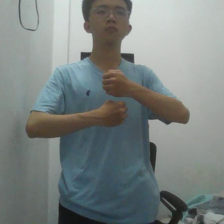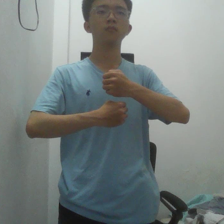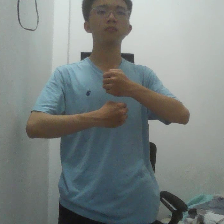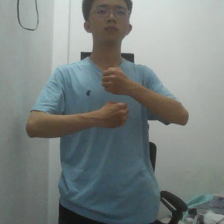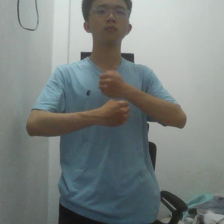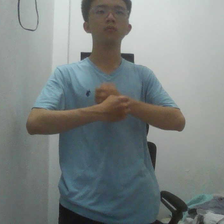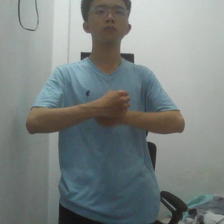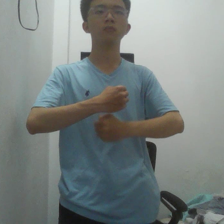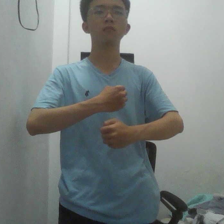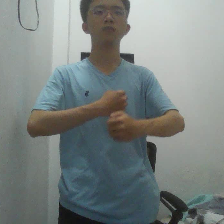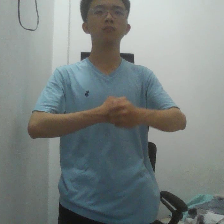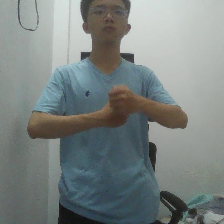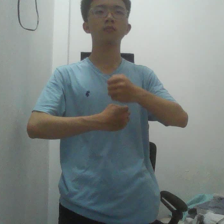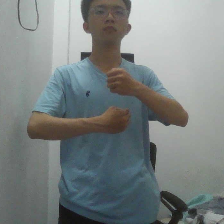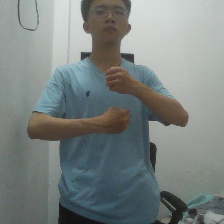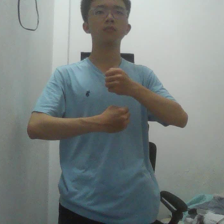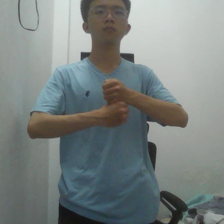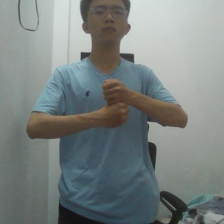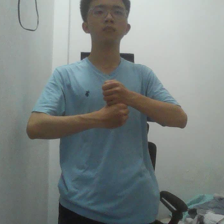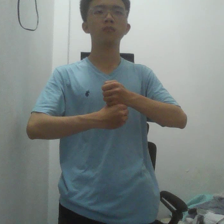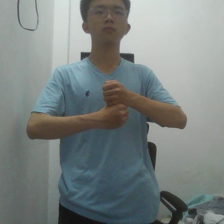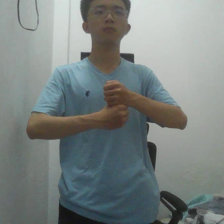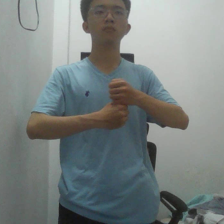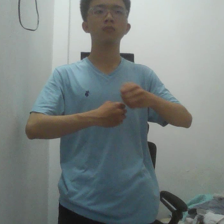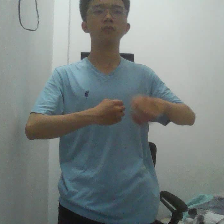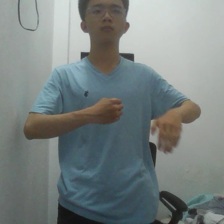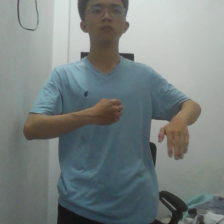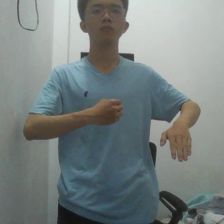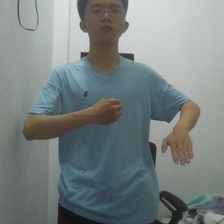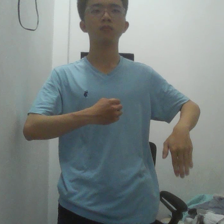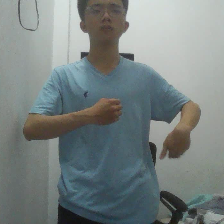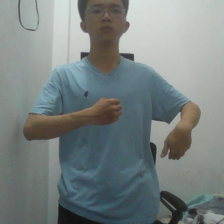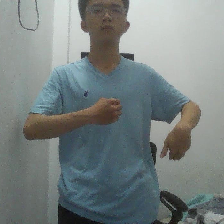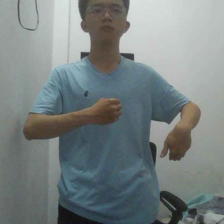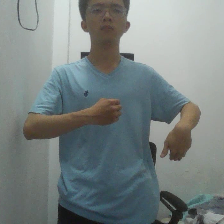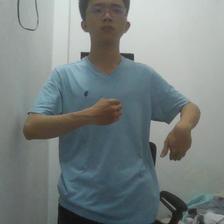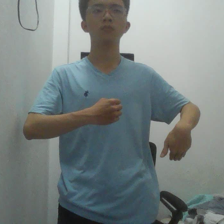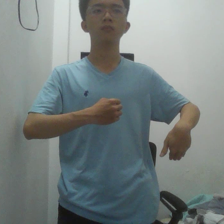nam sau